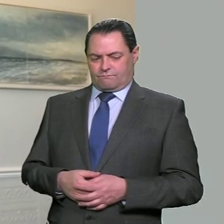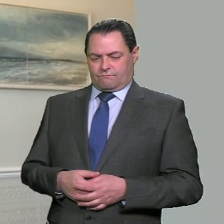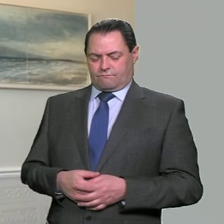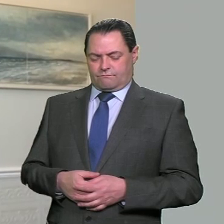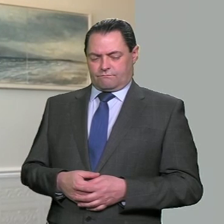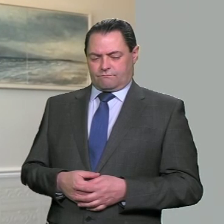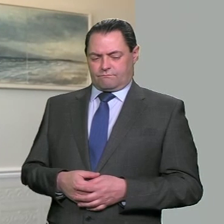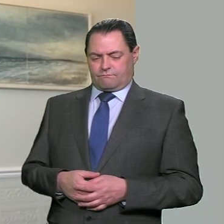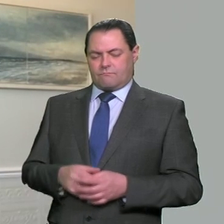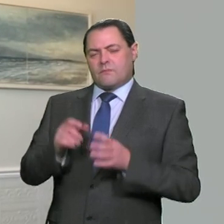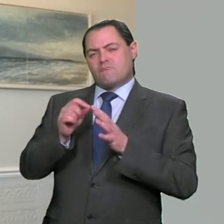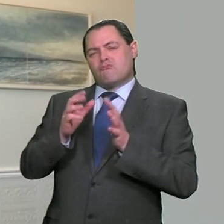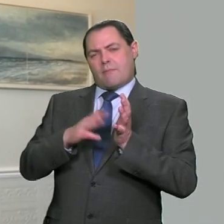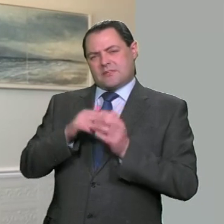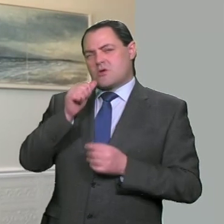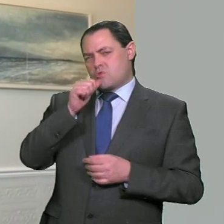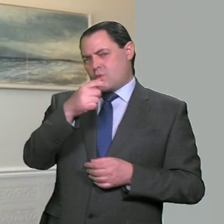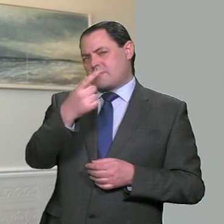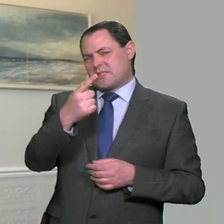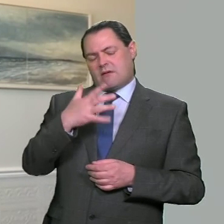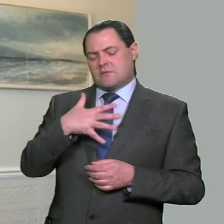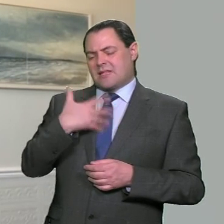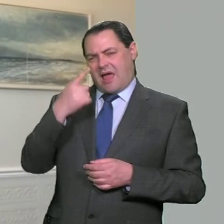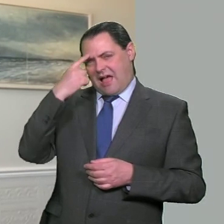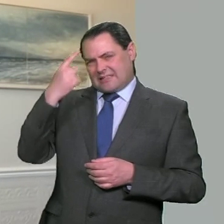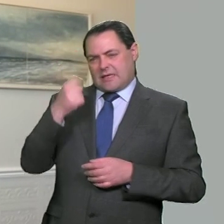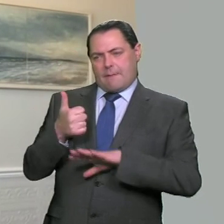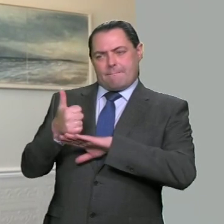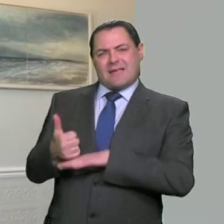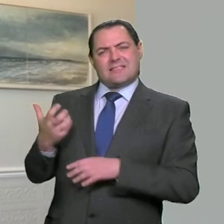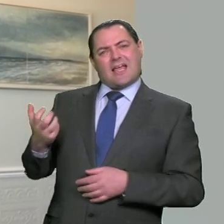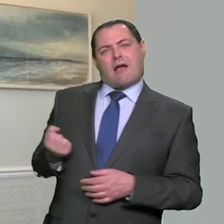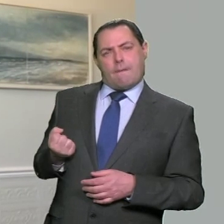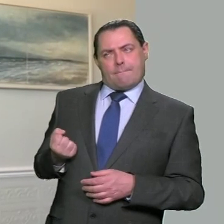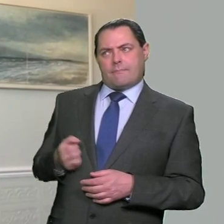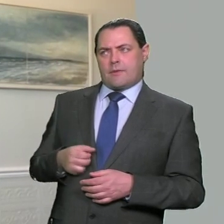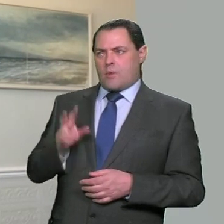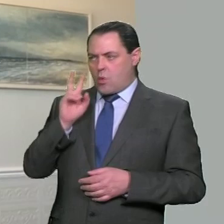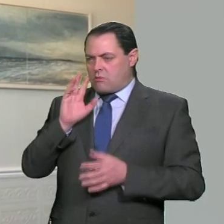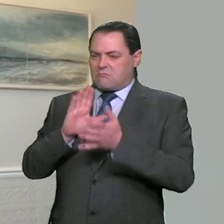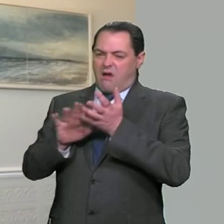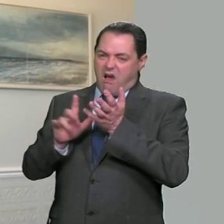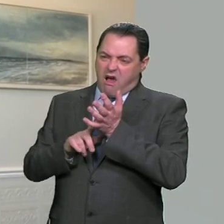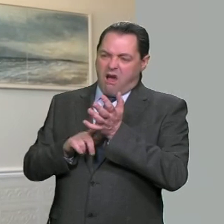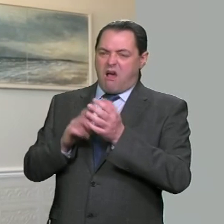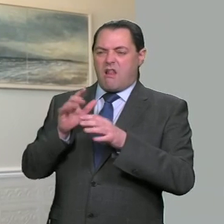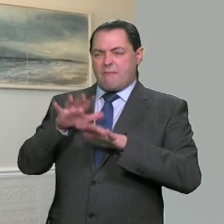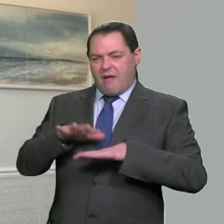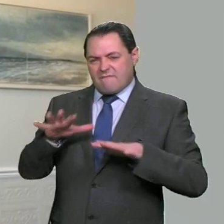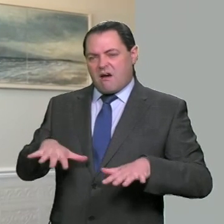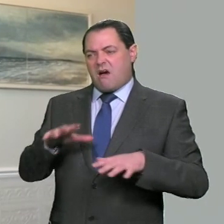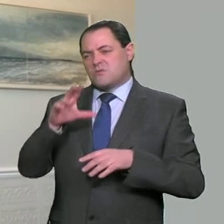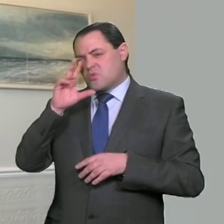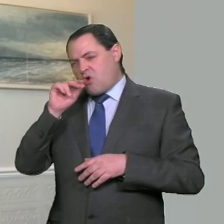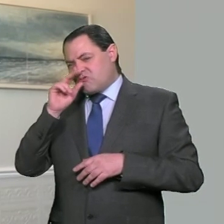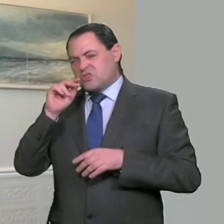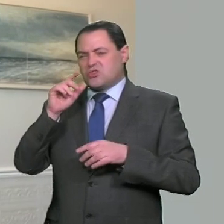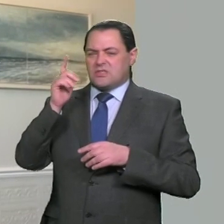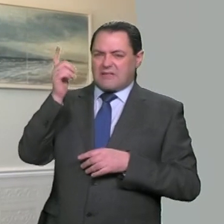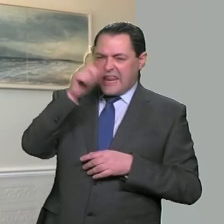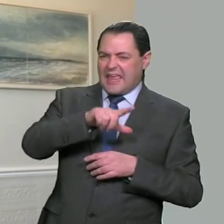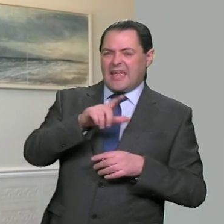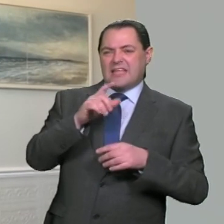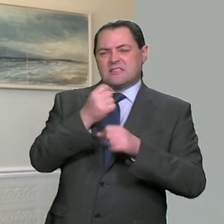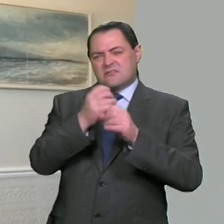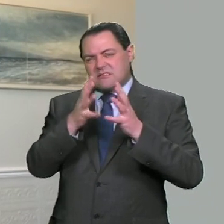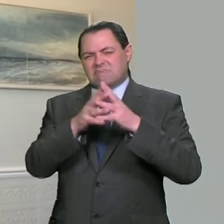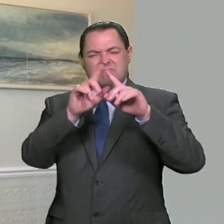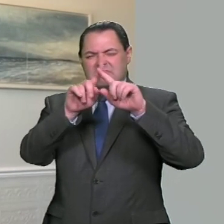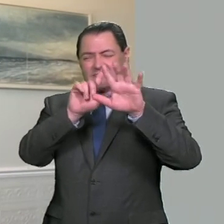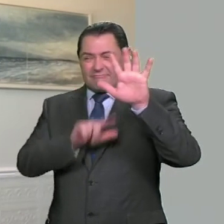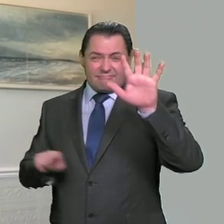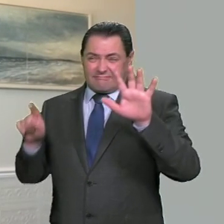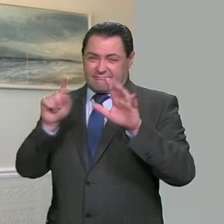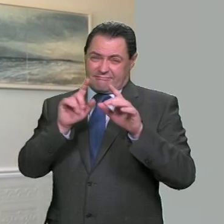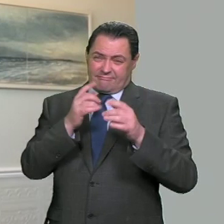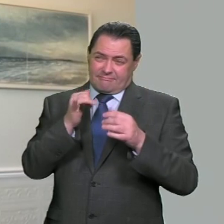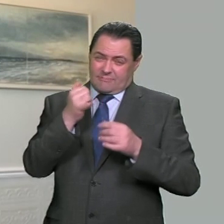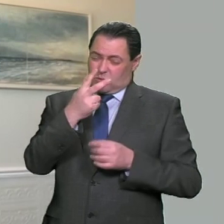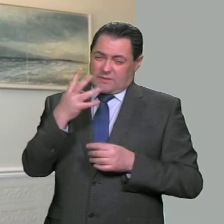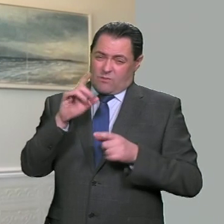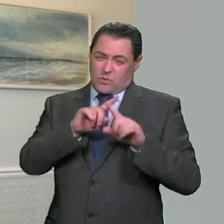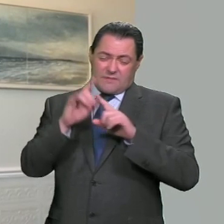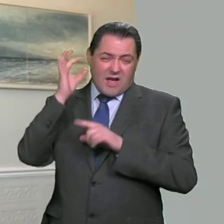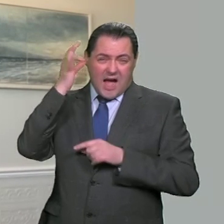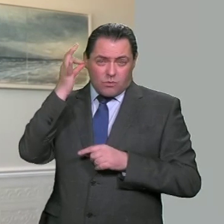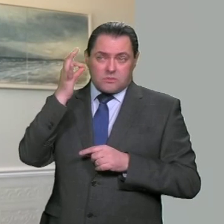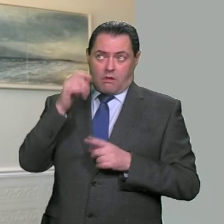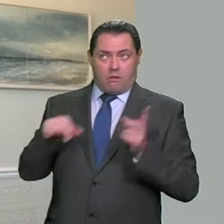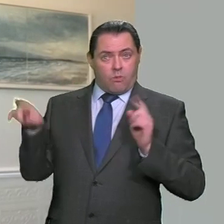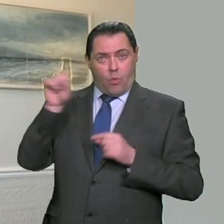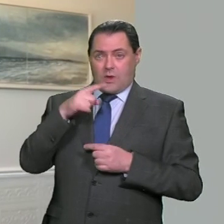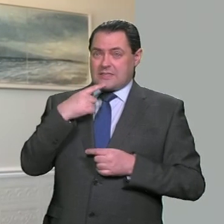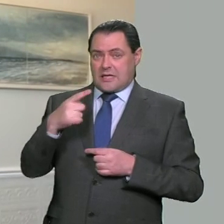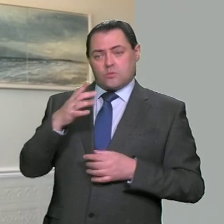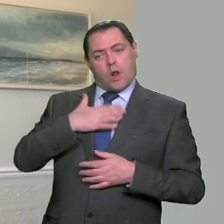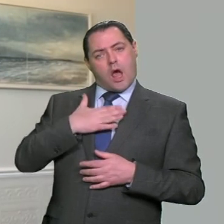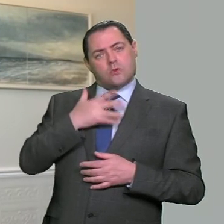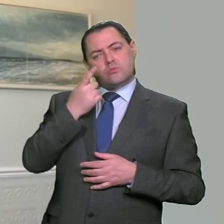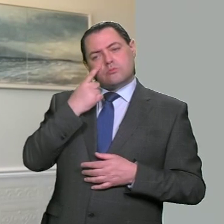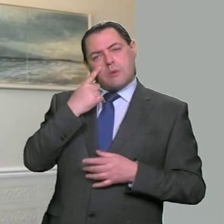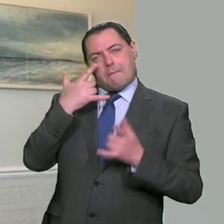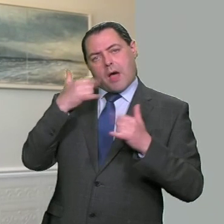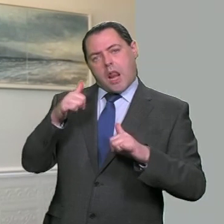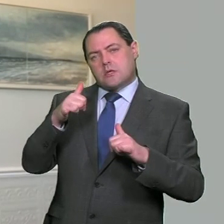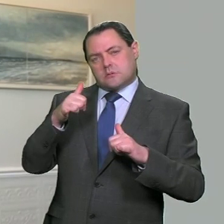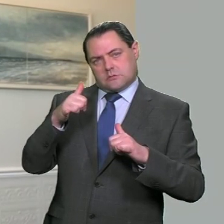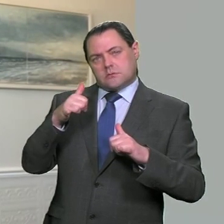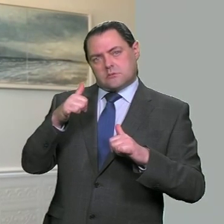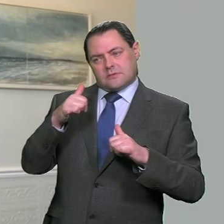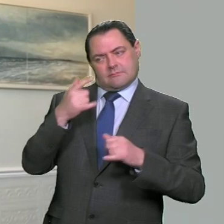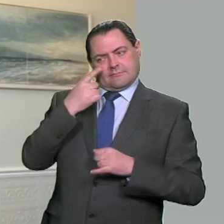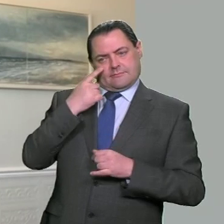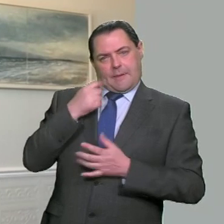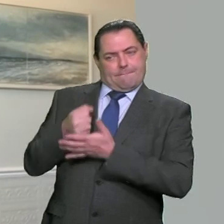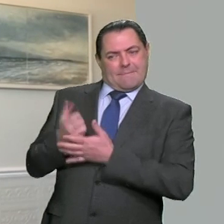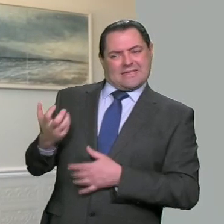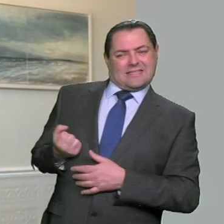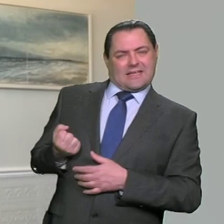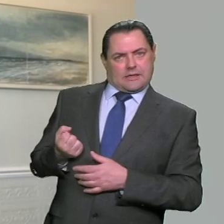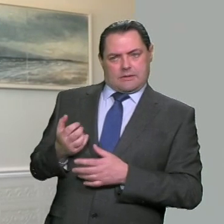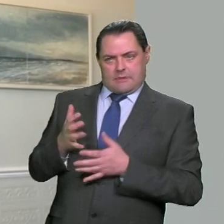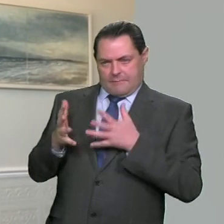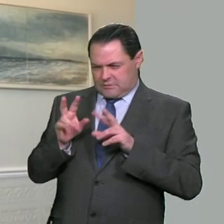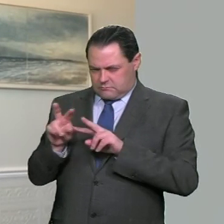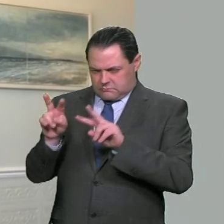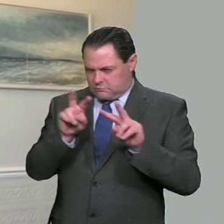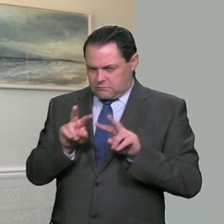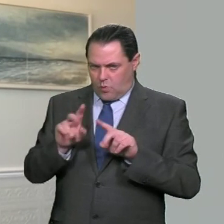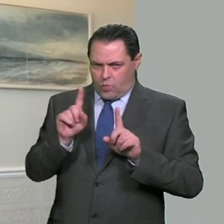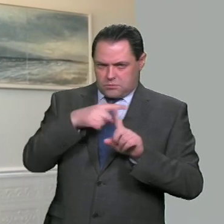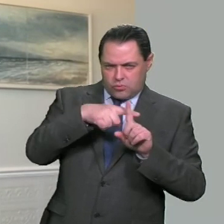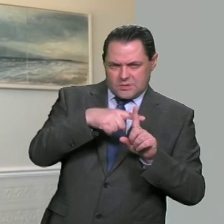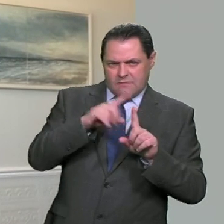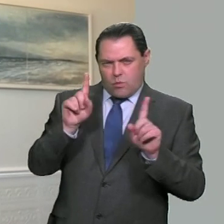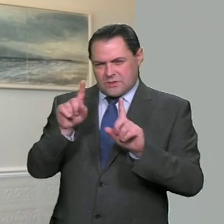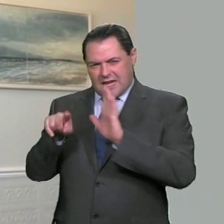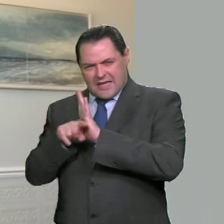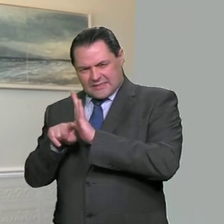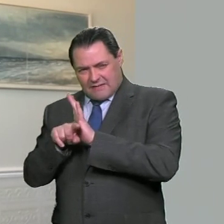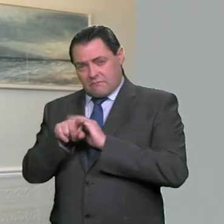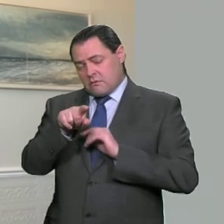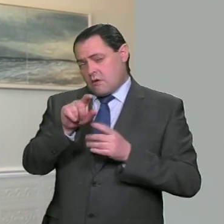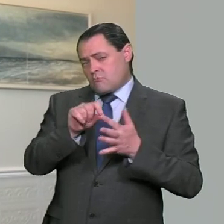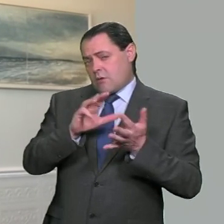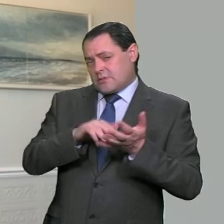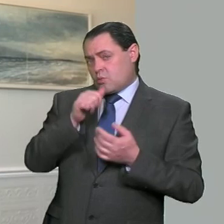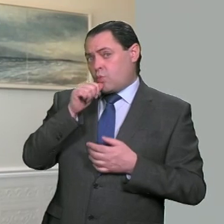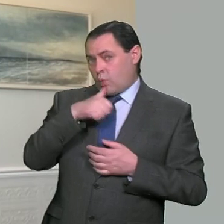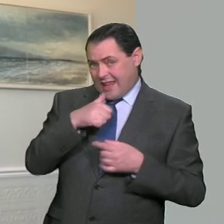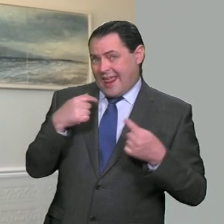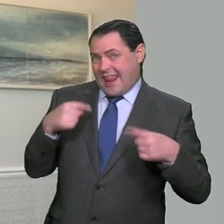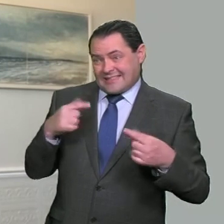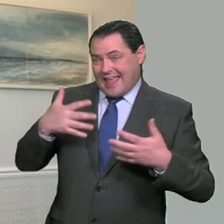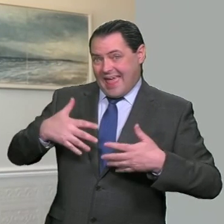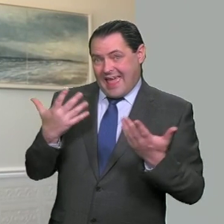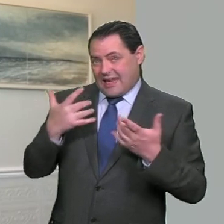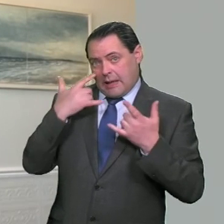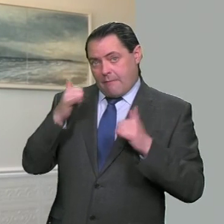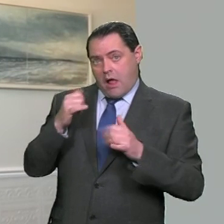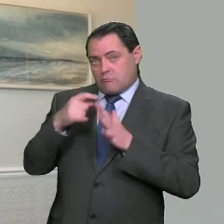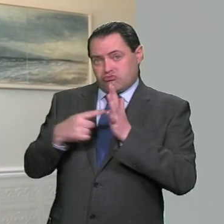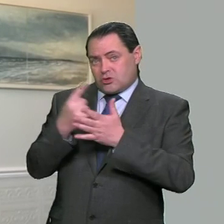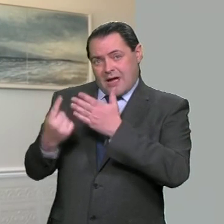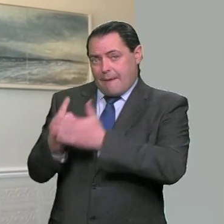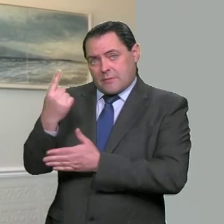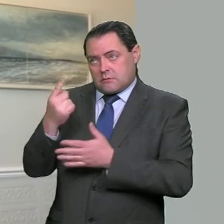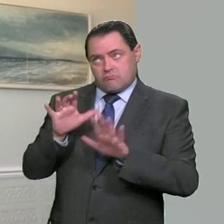I know that the Prime Minister is not a supporter of basic income, but given that Hull, Belfast, Norwich, Leeds, Lambeth, Guildford, Swansea, Glasgow and 24 other councils around the United Kingdom have expressed a desire to run pilot schemes that would enhance our knowledge of all the pros and cons, would he consider facilitating any pilot projects in the United Kingdom?